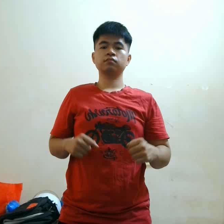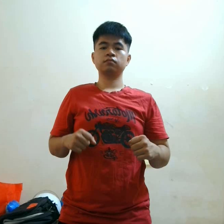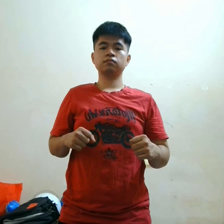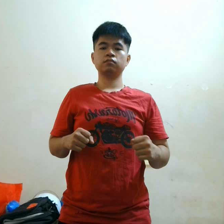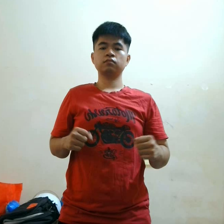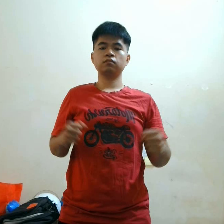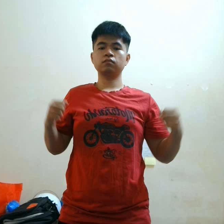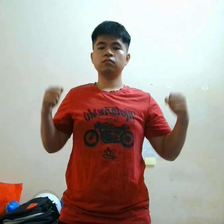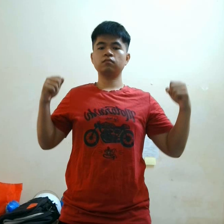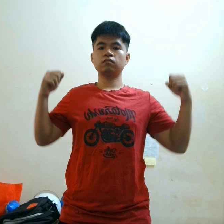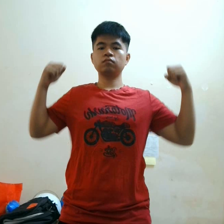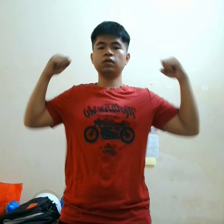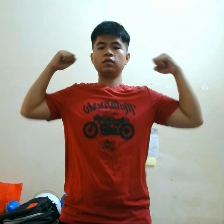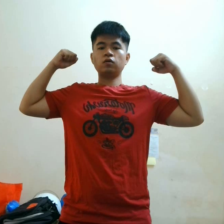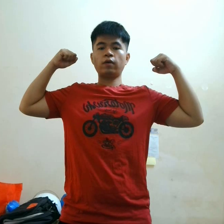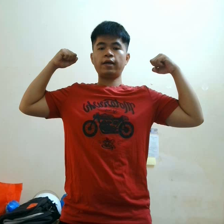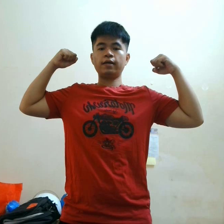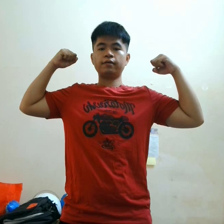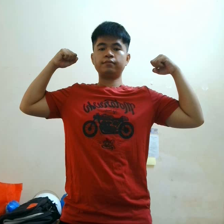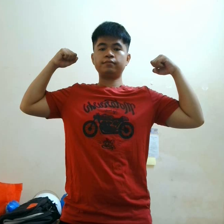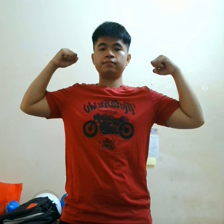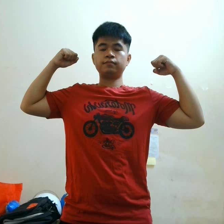minh khoe